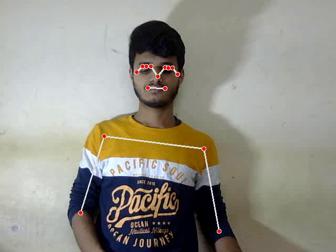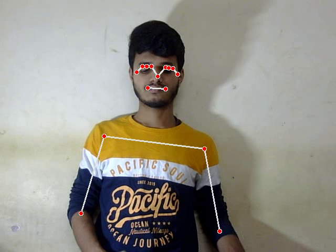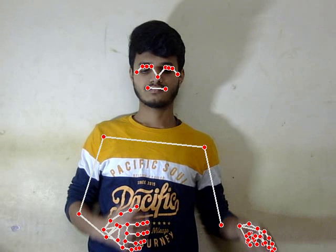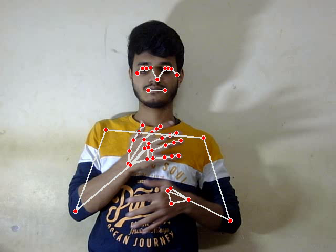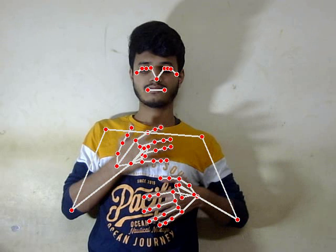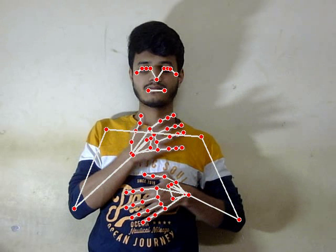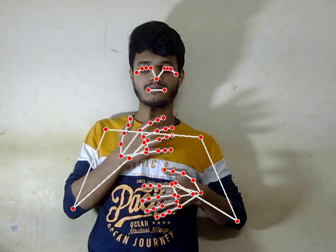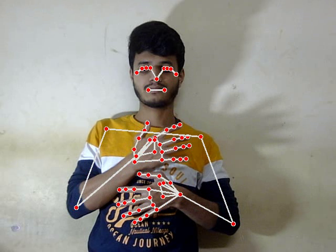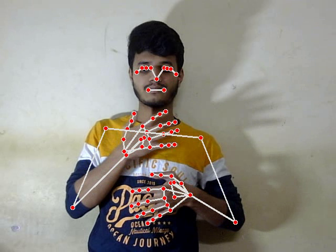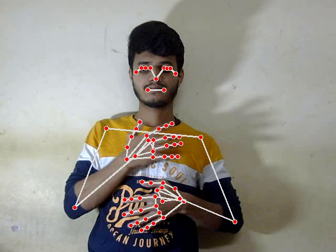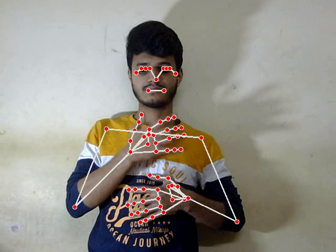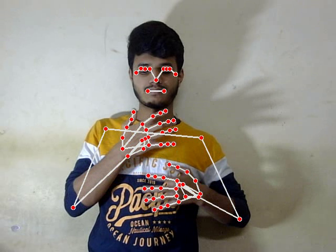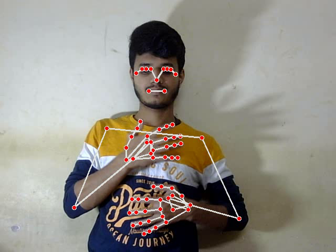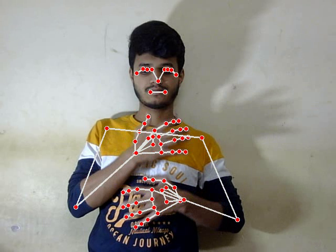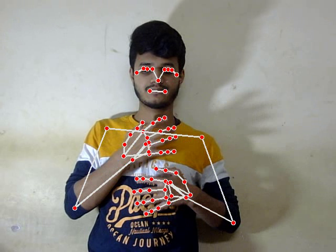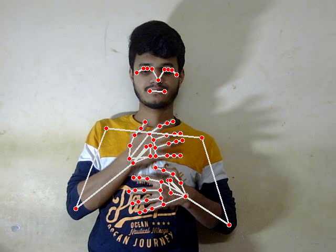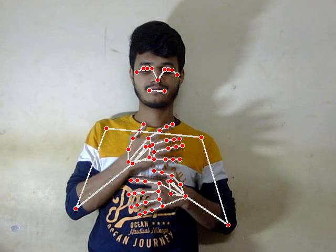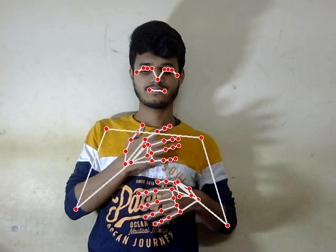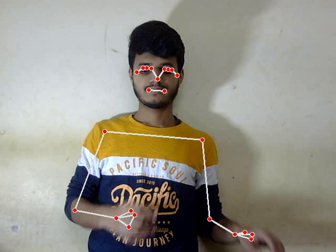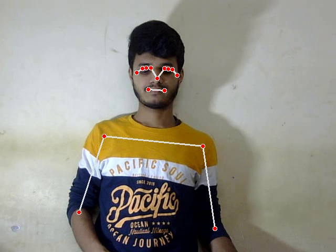happy